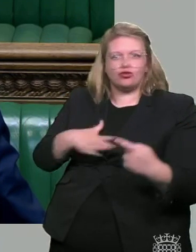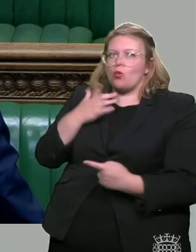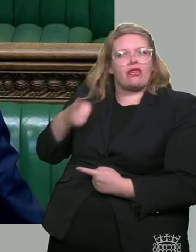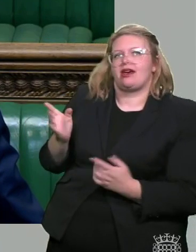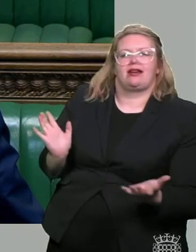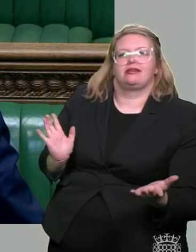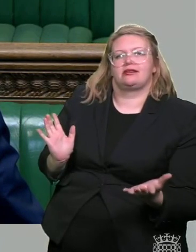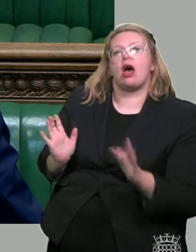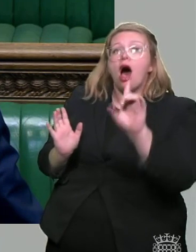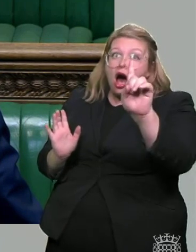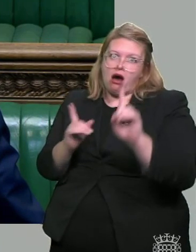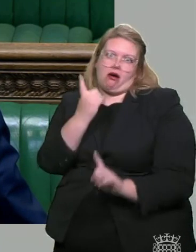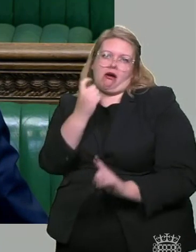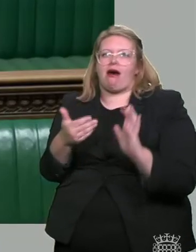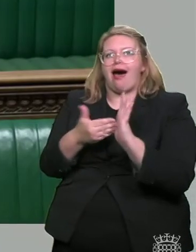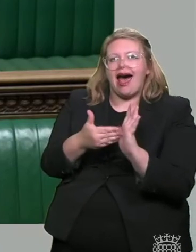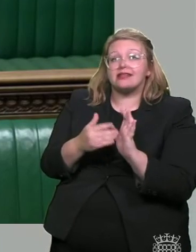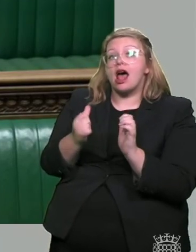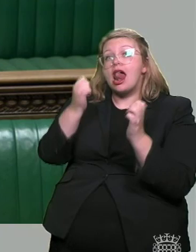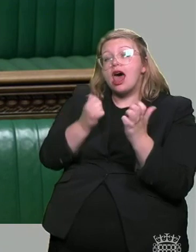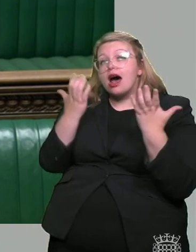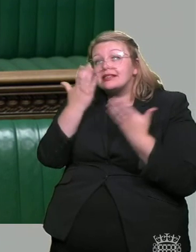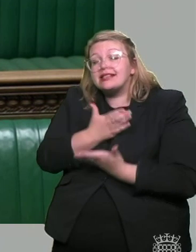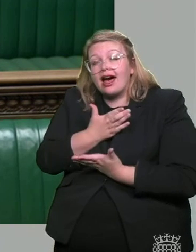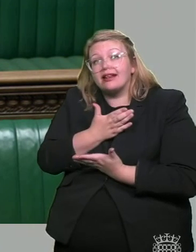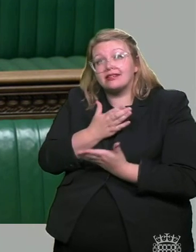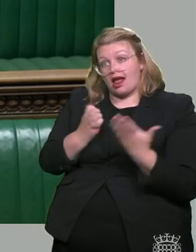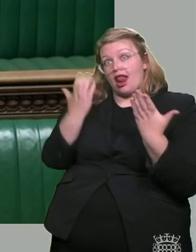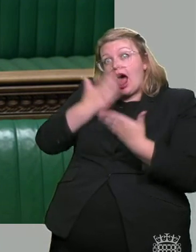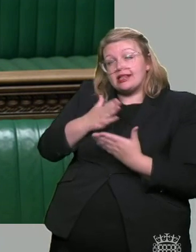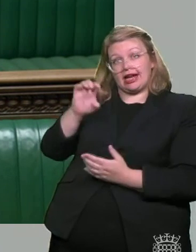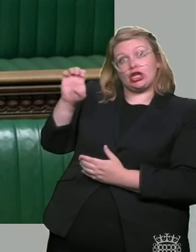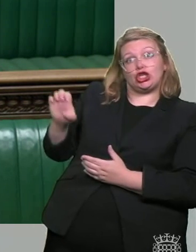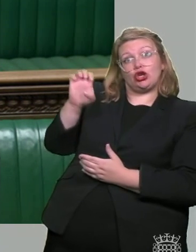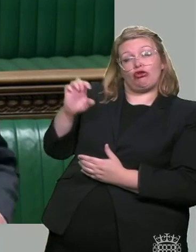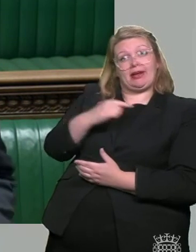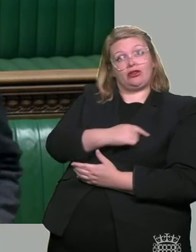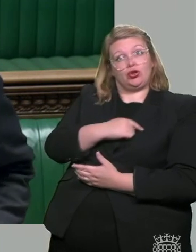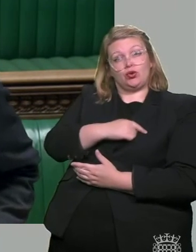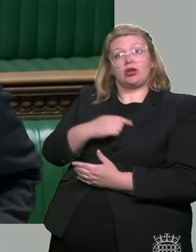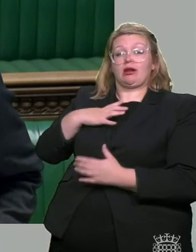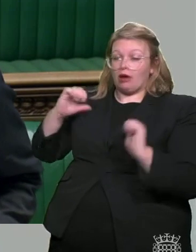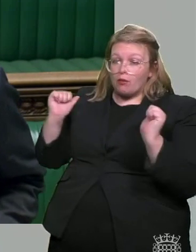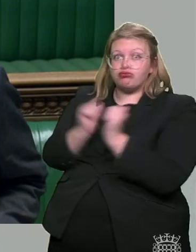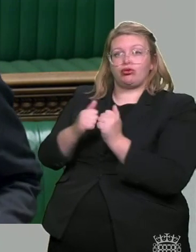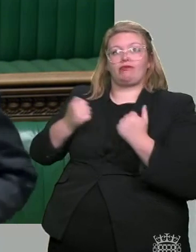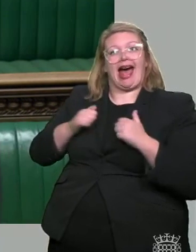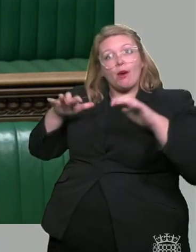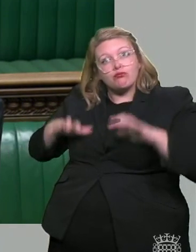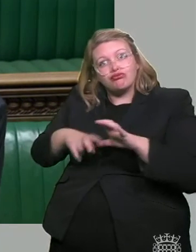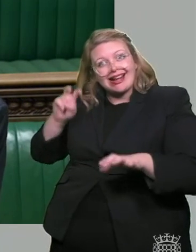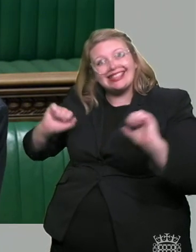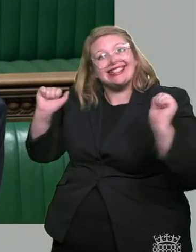And, by the way, I forgot to mention it but last night our friends in the European Union voted to approve our Brexit deal, which he opposed.